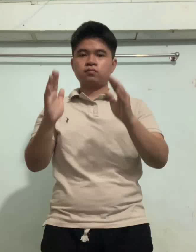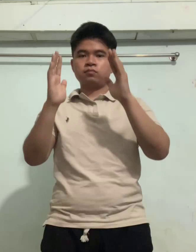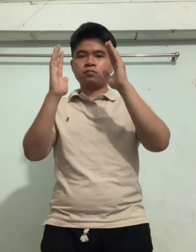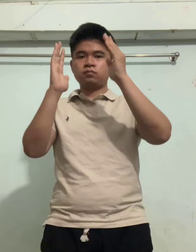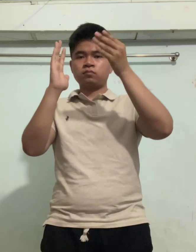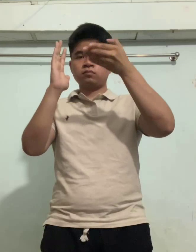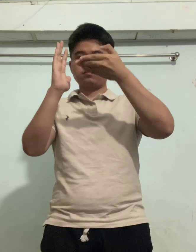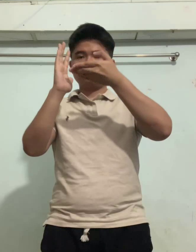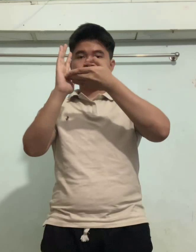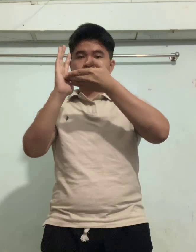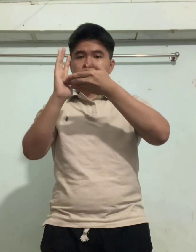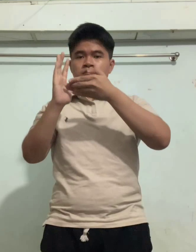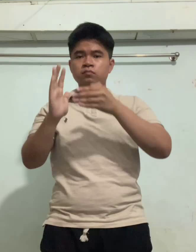gioi thieu